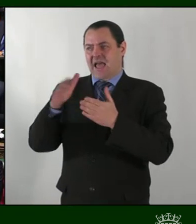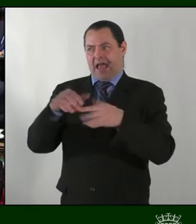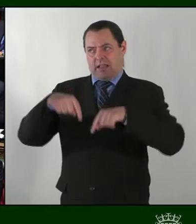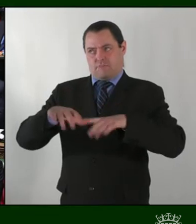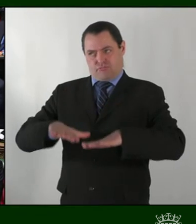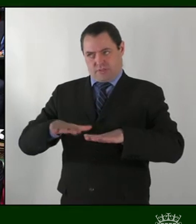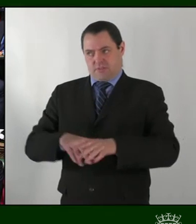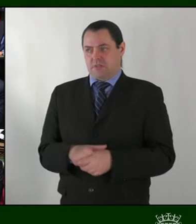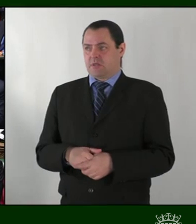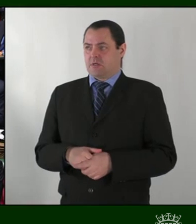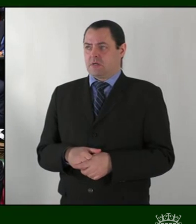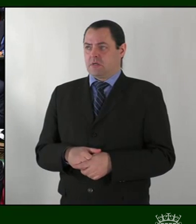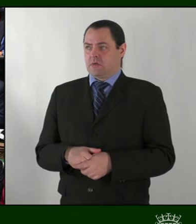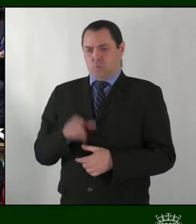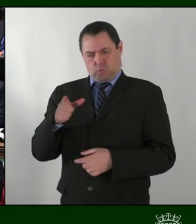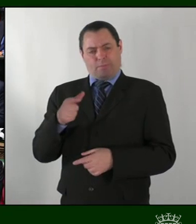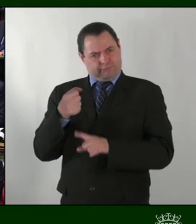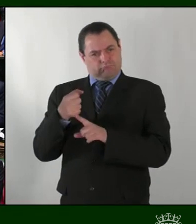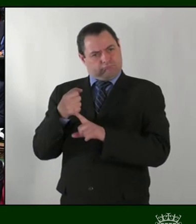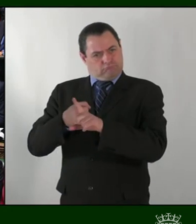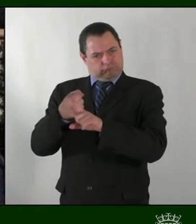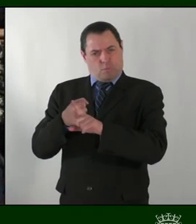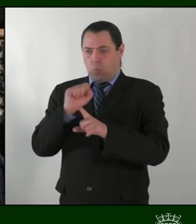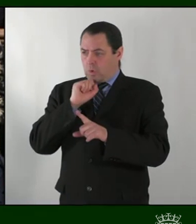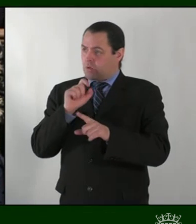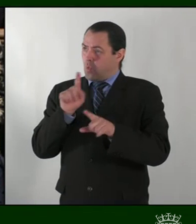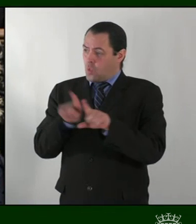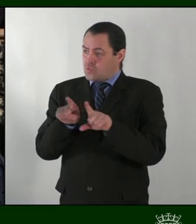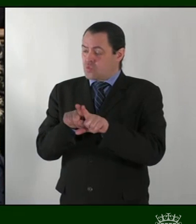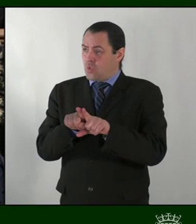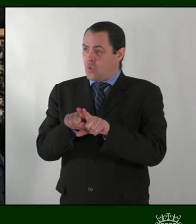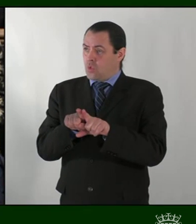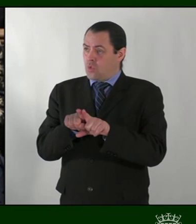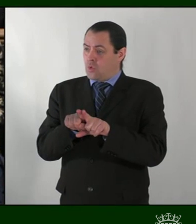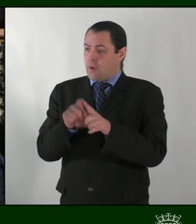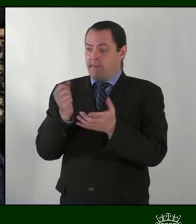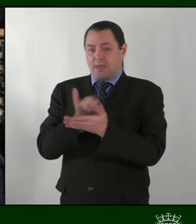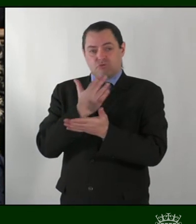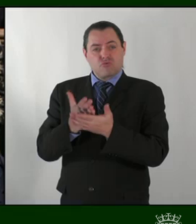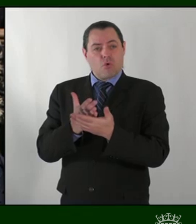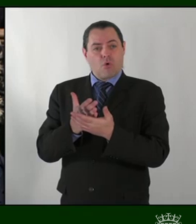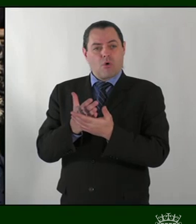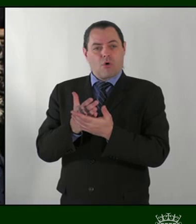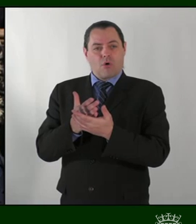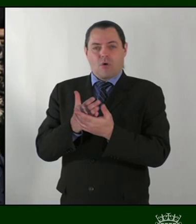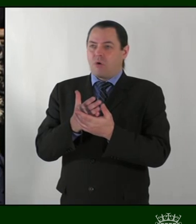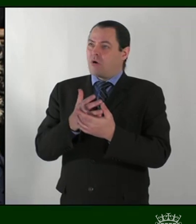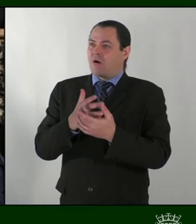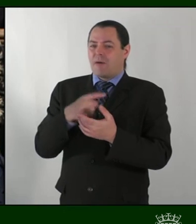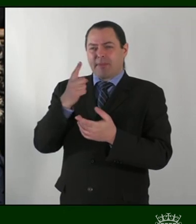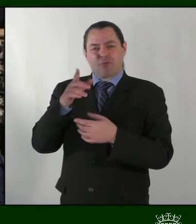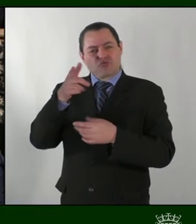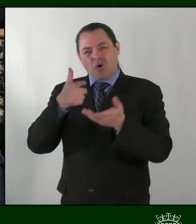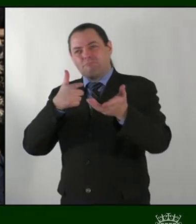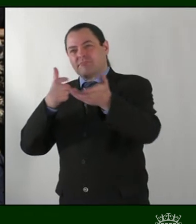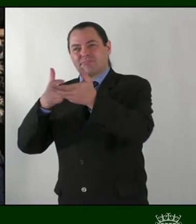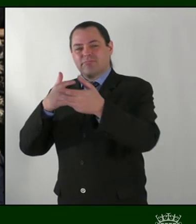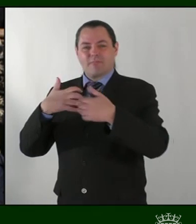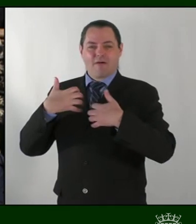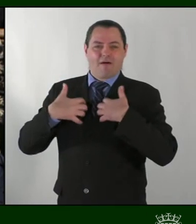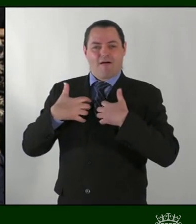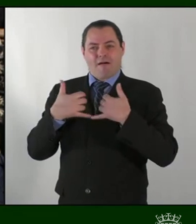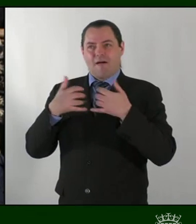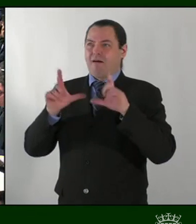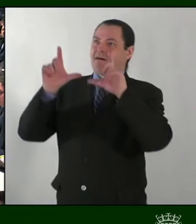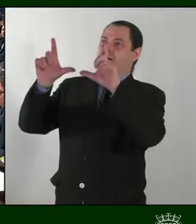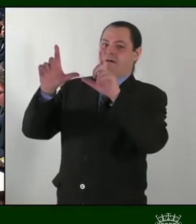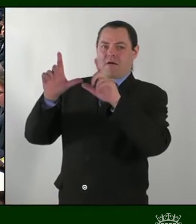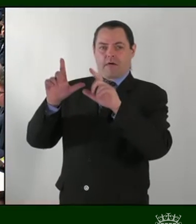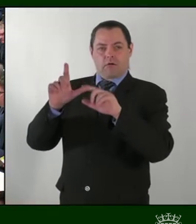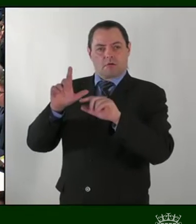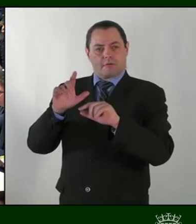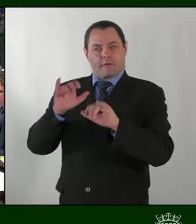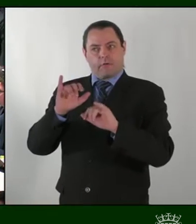Will he be equally decisive in getting rid of the importation of hunting trophies into this country, particularly of endangered animals?